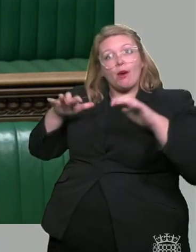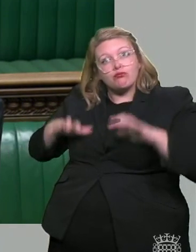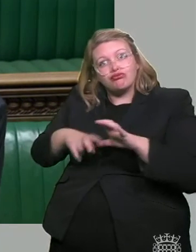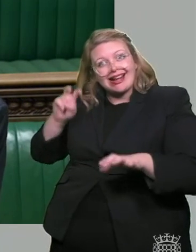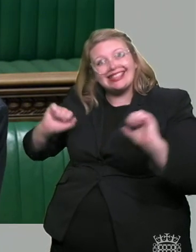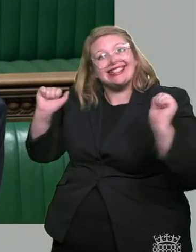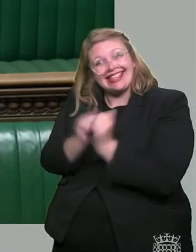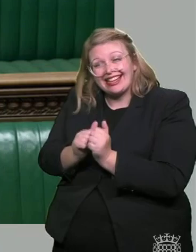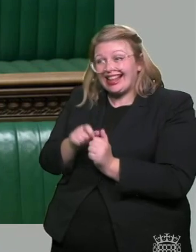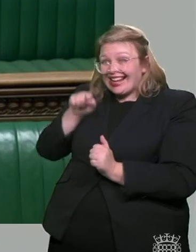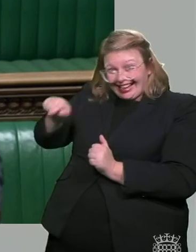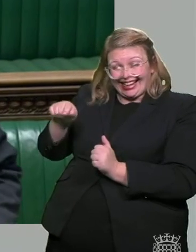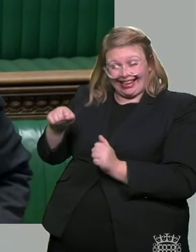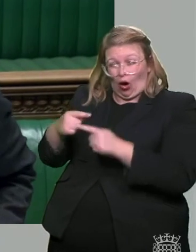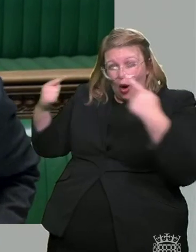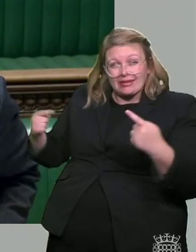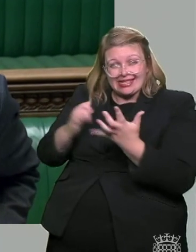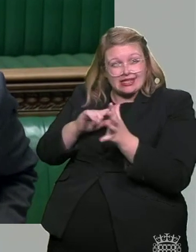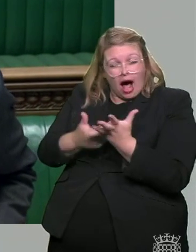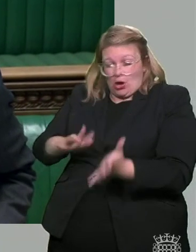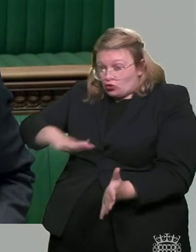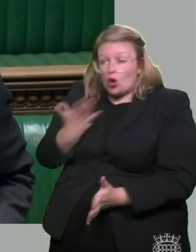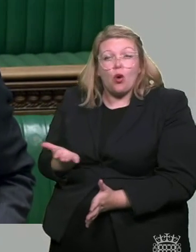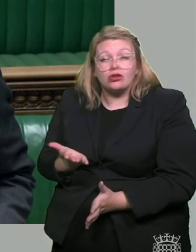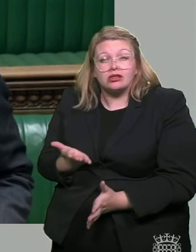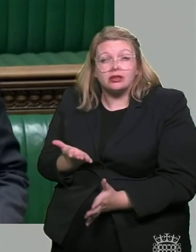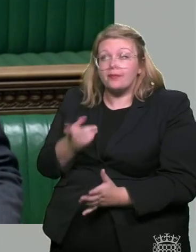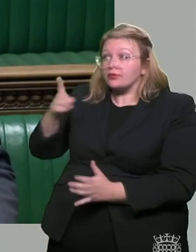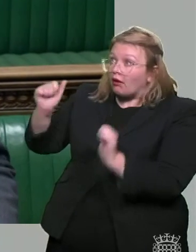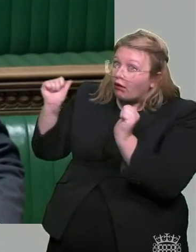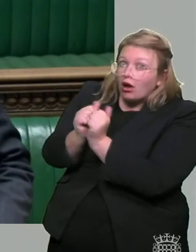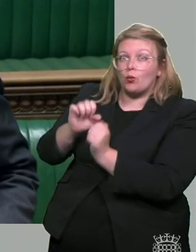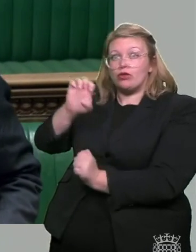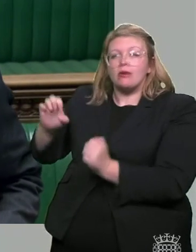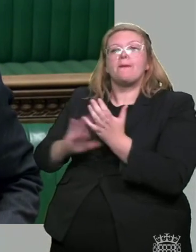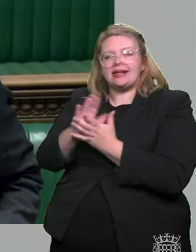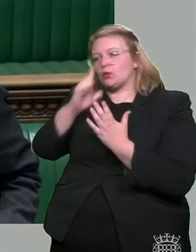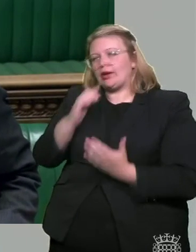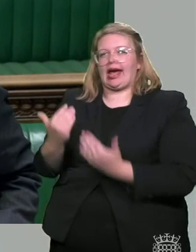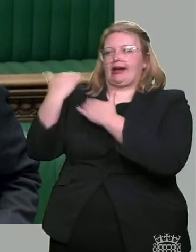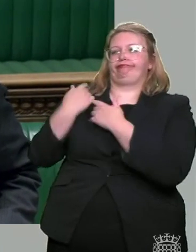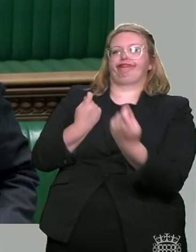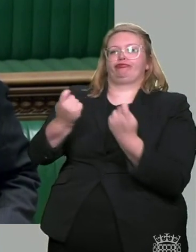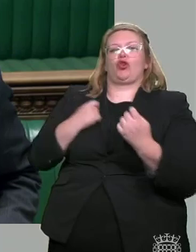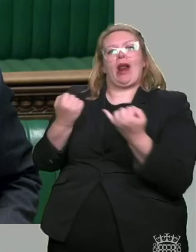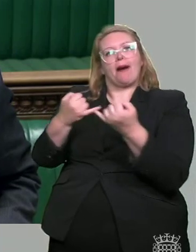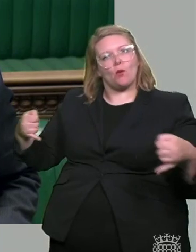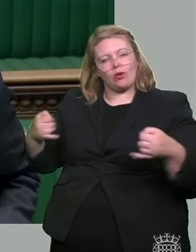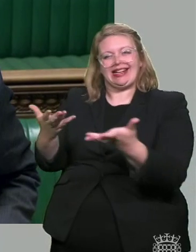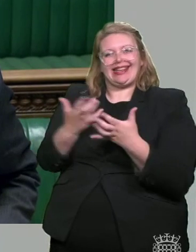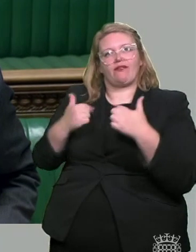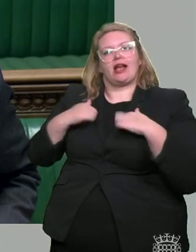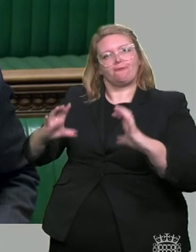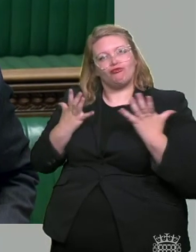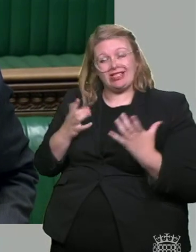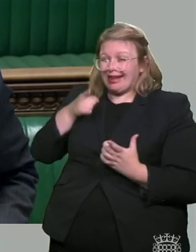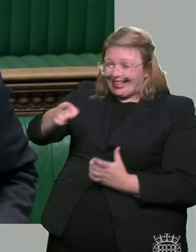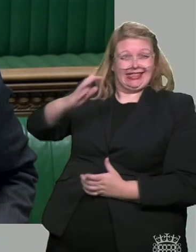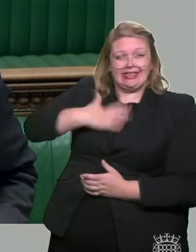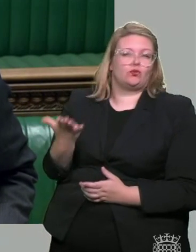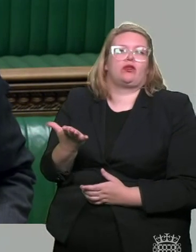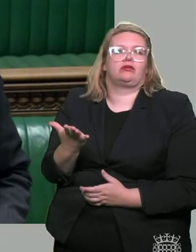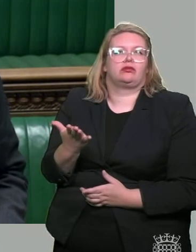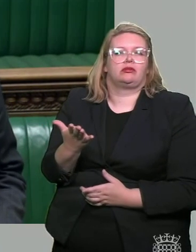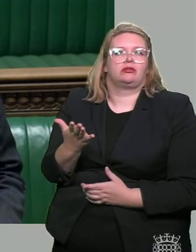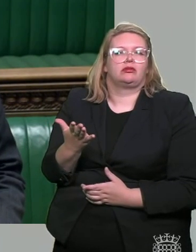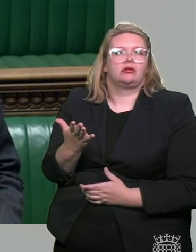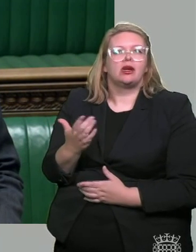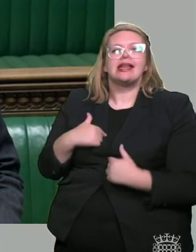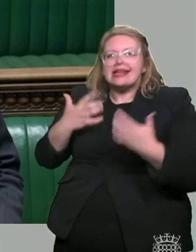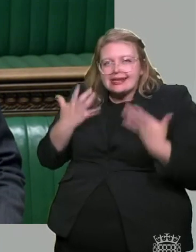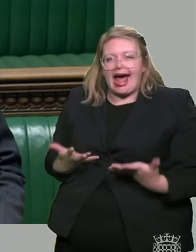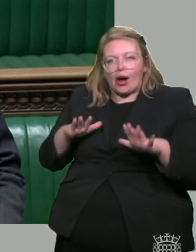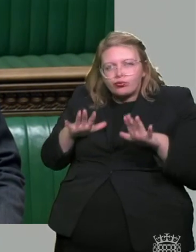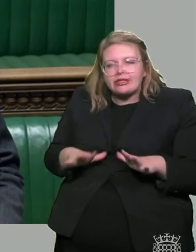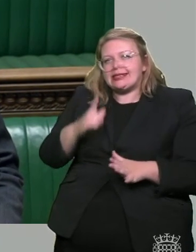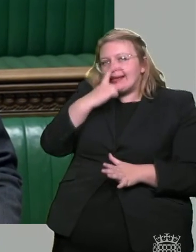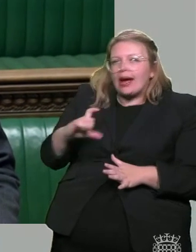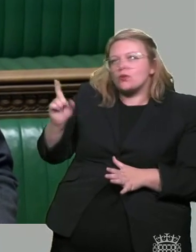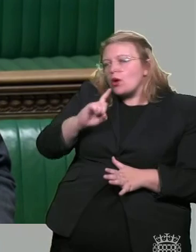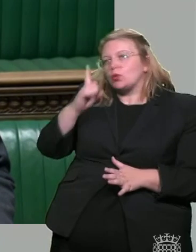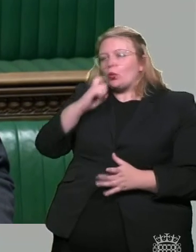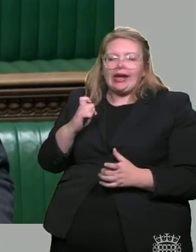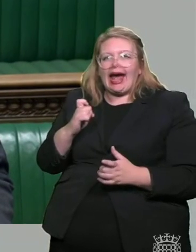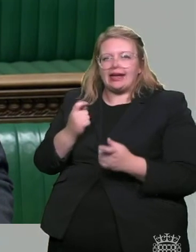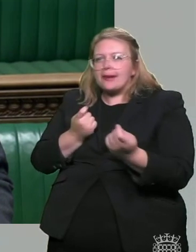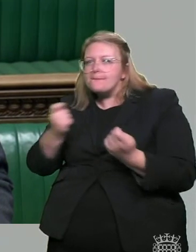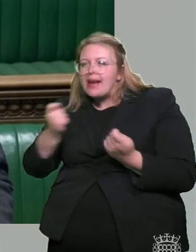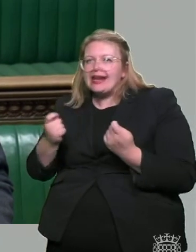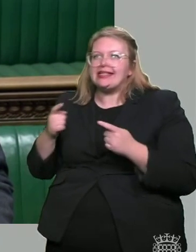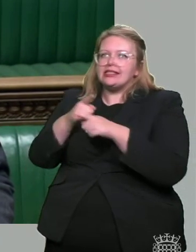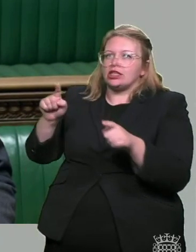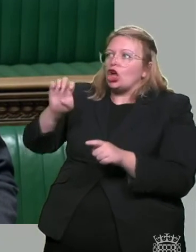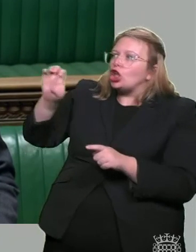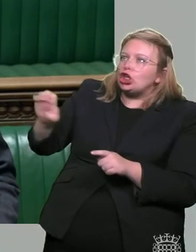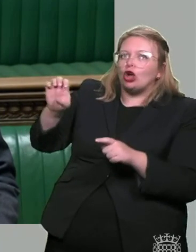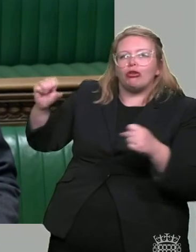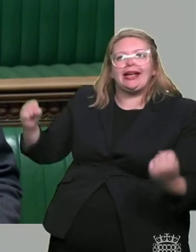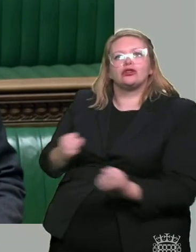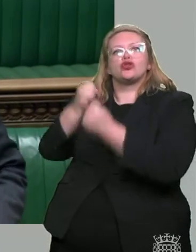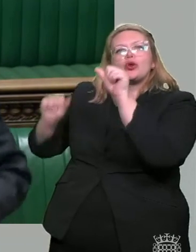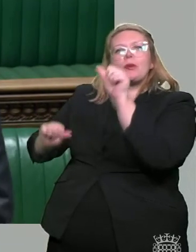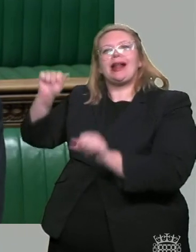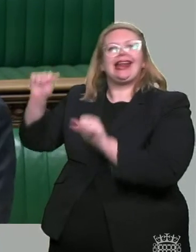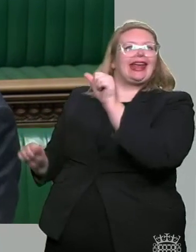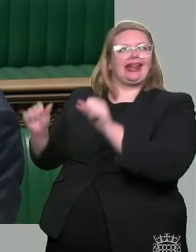That enables us not just to take back control of our borders, but to deliver free— It does, which he fervently opposed, enabling us, among other things, to deal with such threats as the European super league.